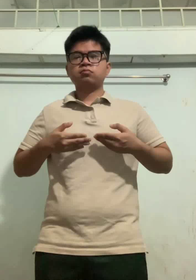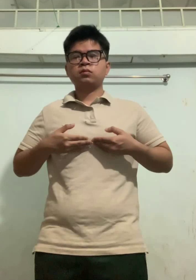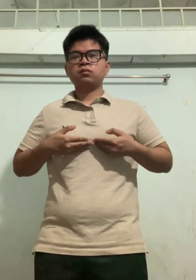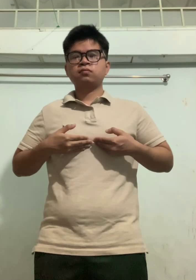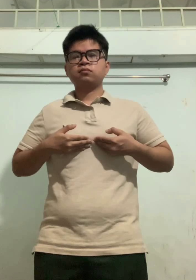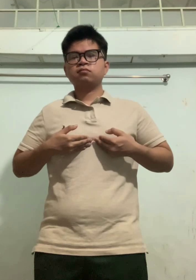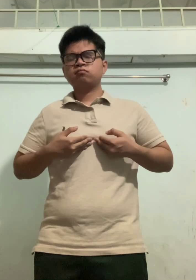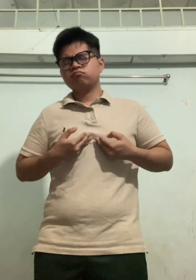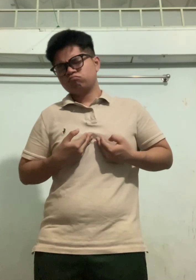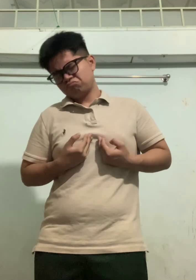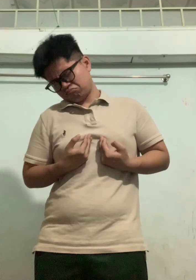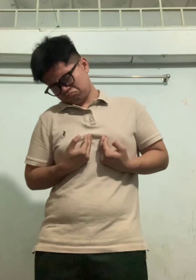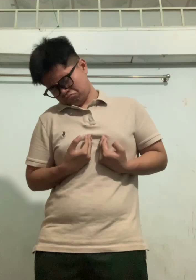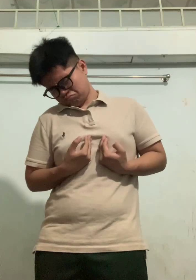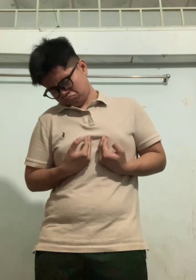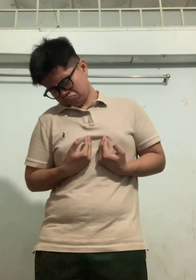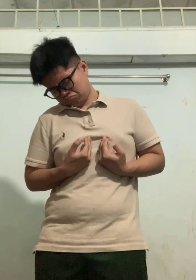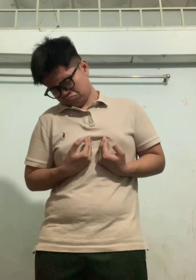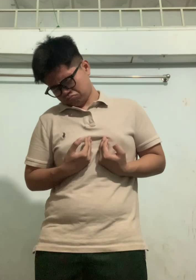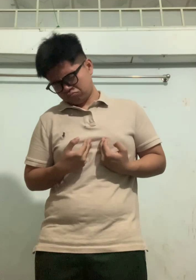met moi